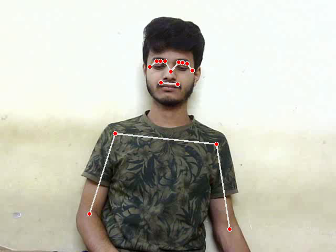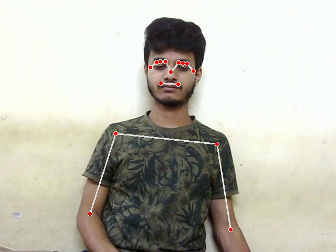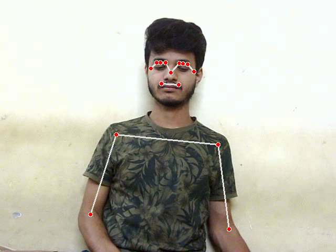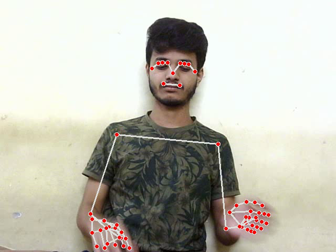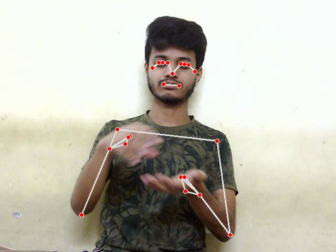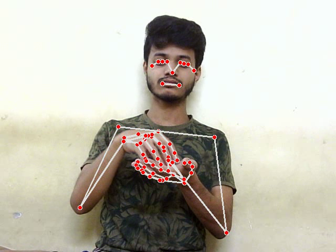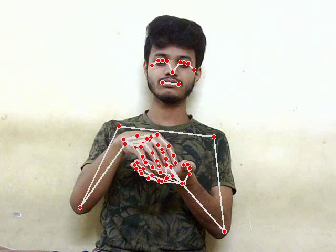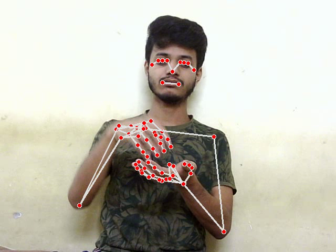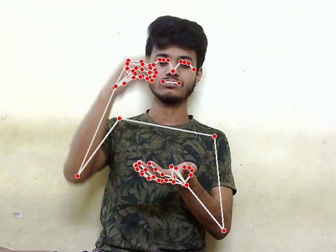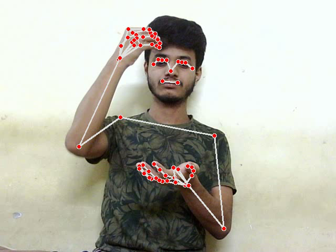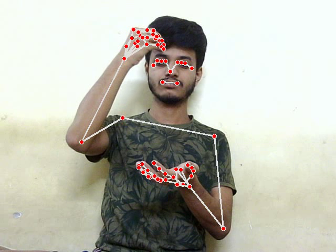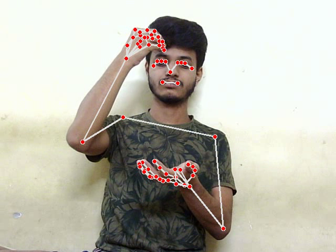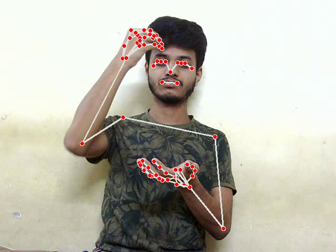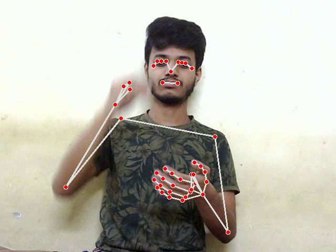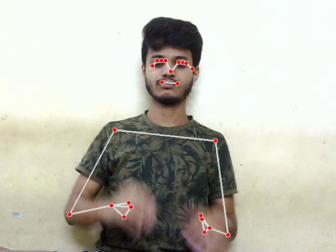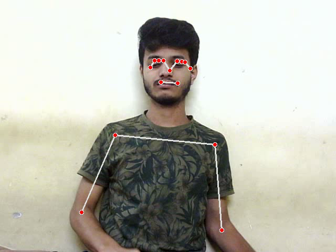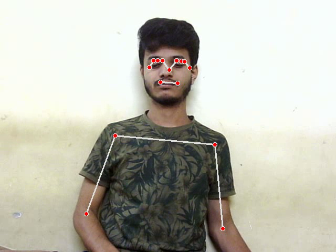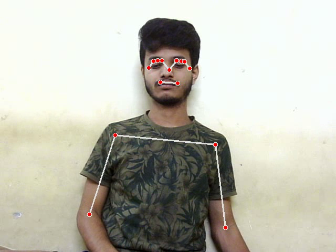learn